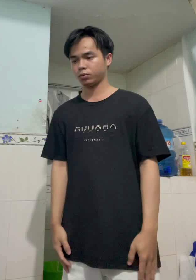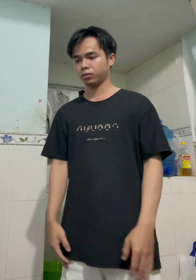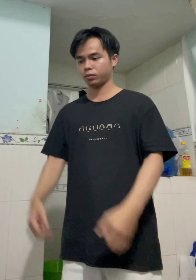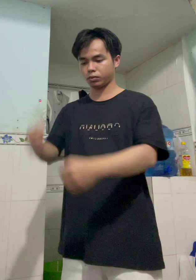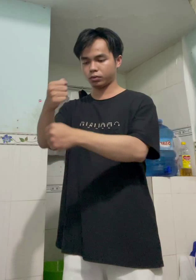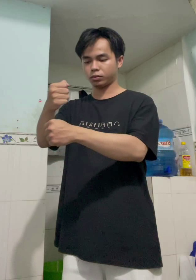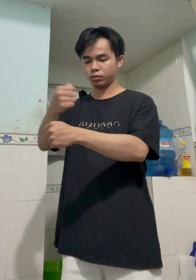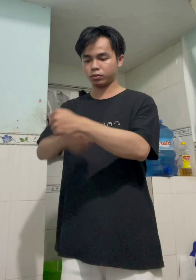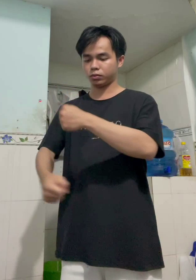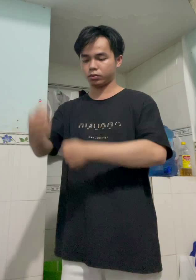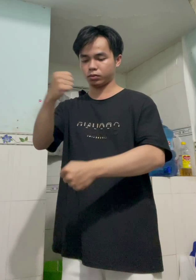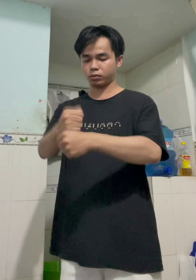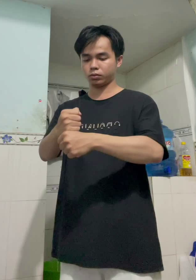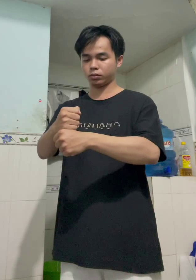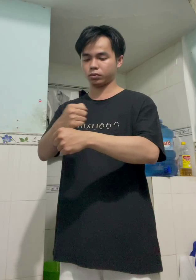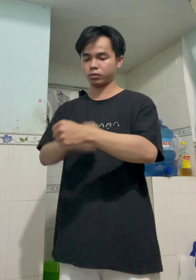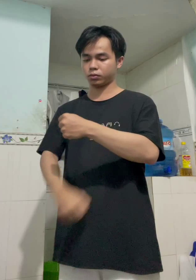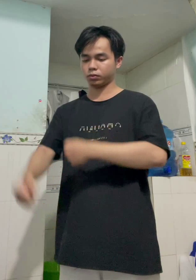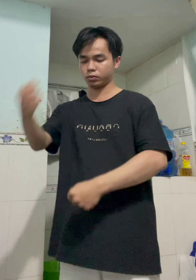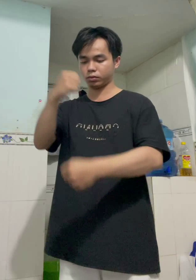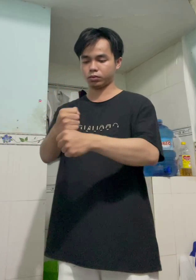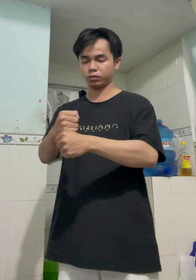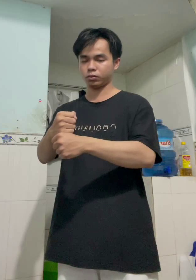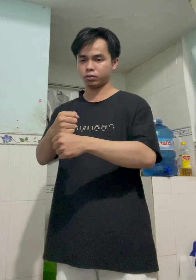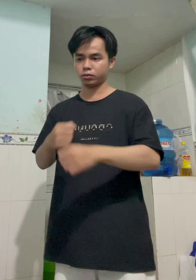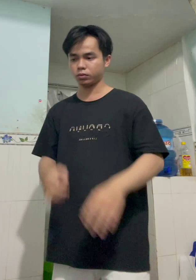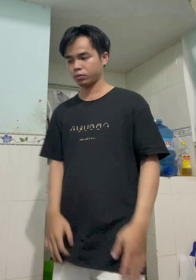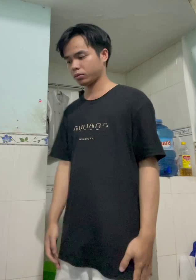quanh nam